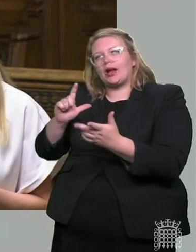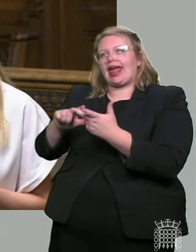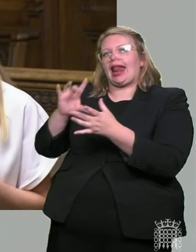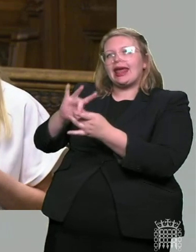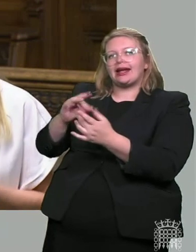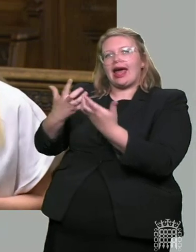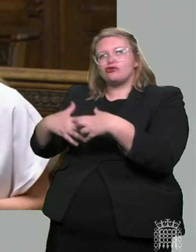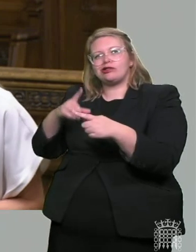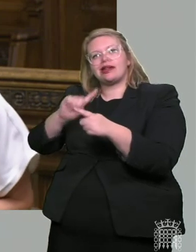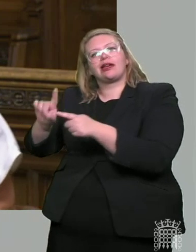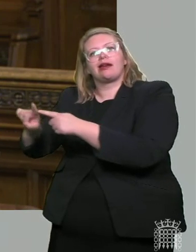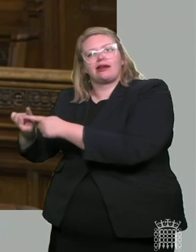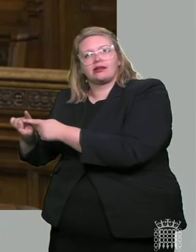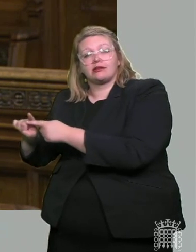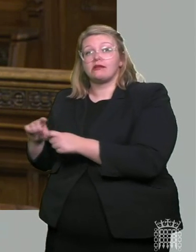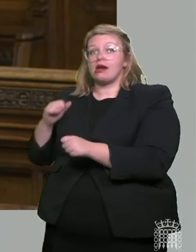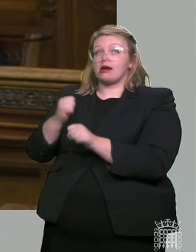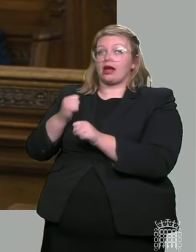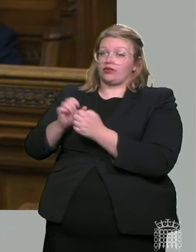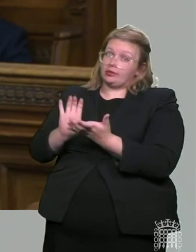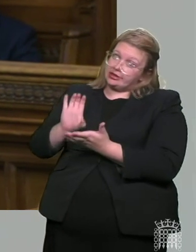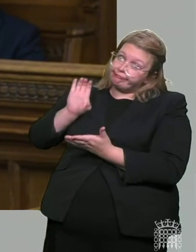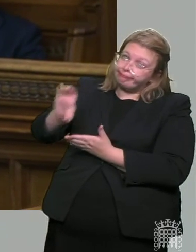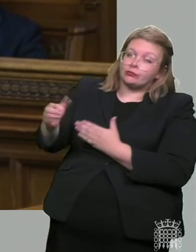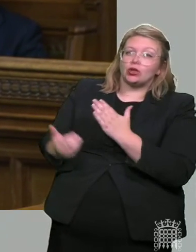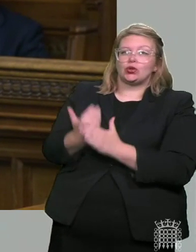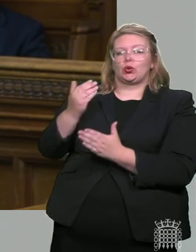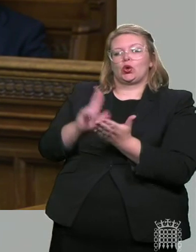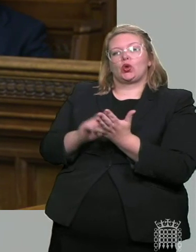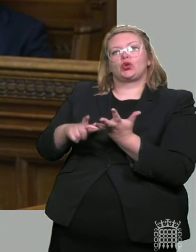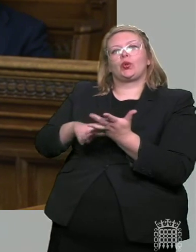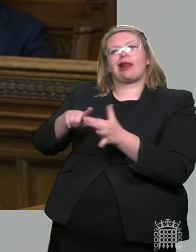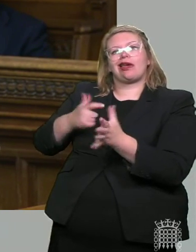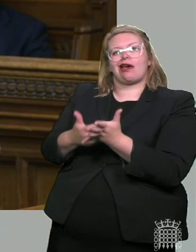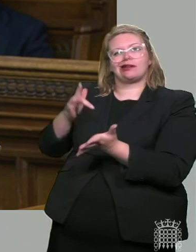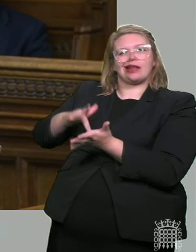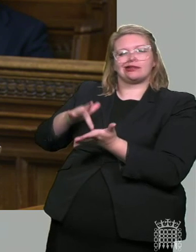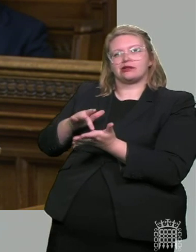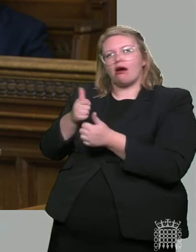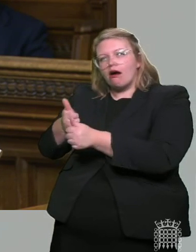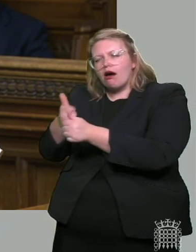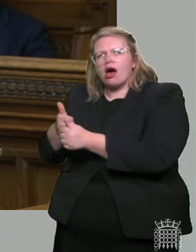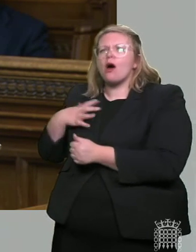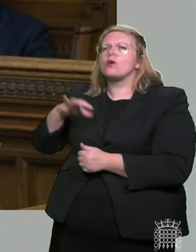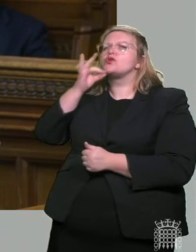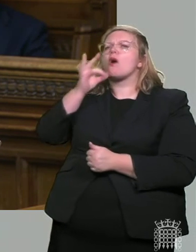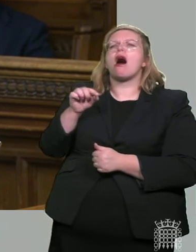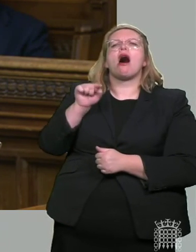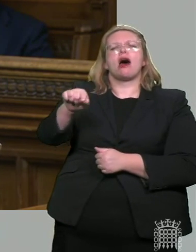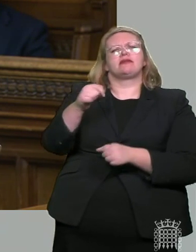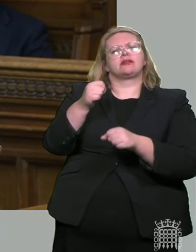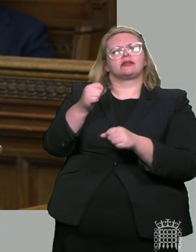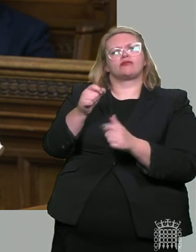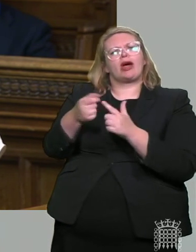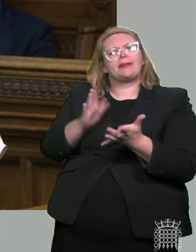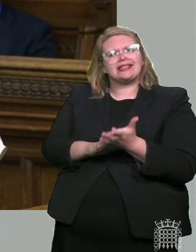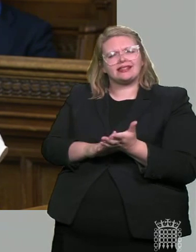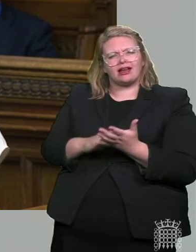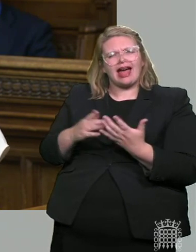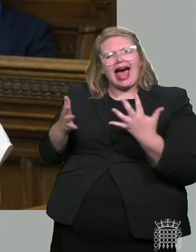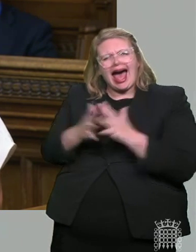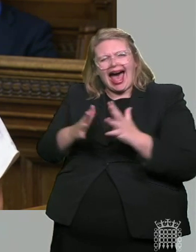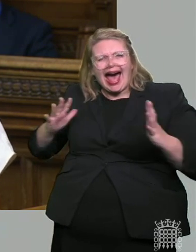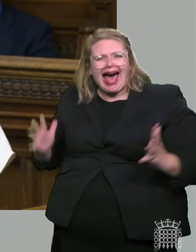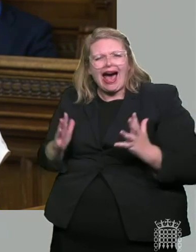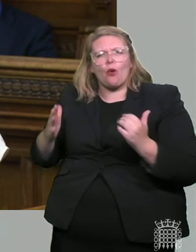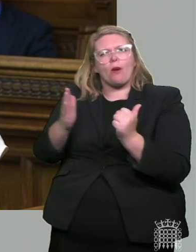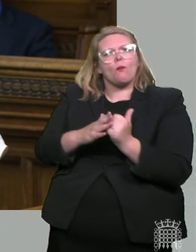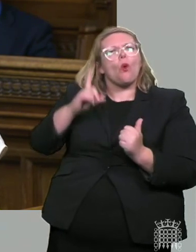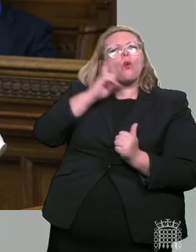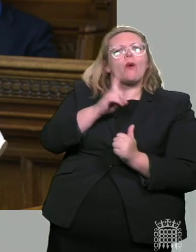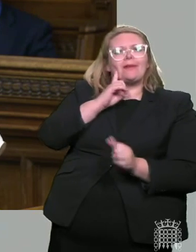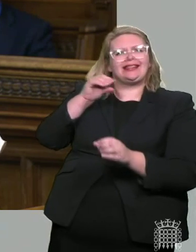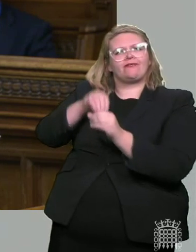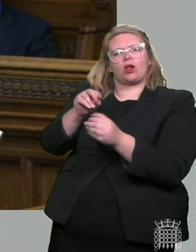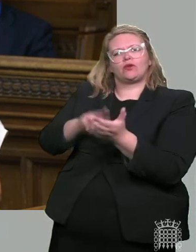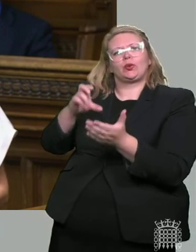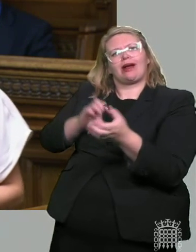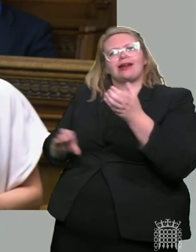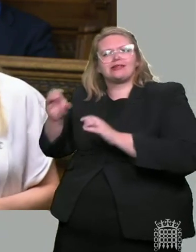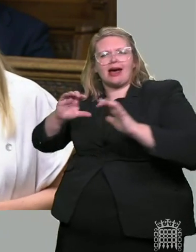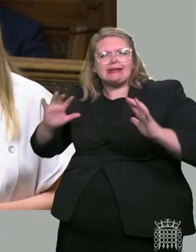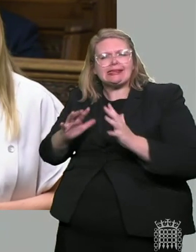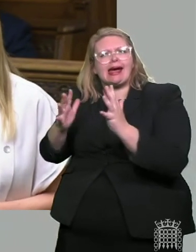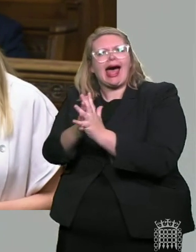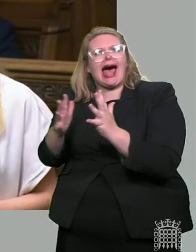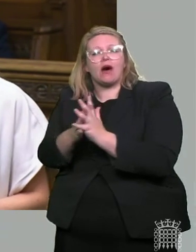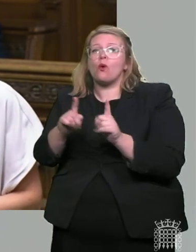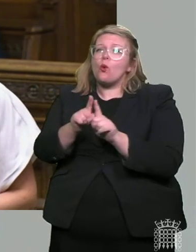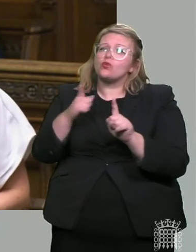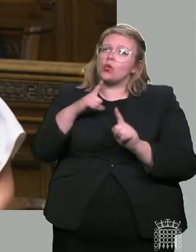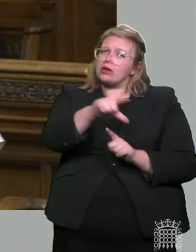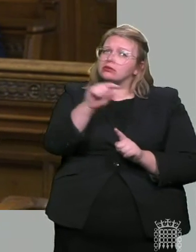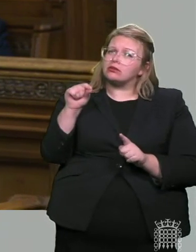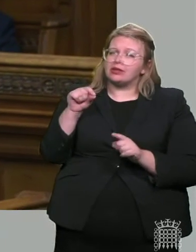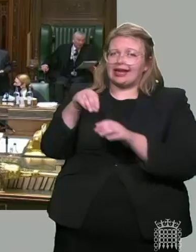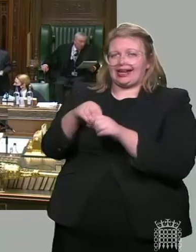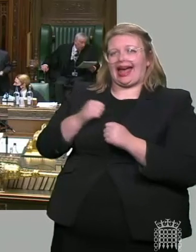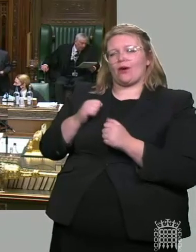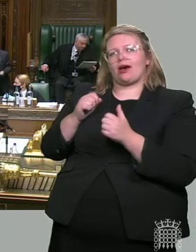Given the Government’s significant investment in all those sectors, will my right honourable Friend say how he plans to improve women’s participation in these fields, where historically they have been underrepresented, and may I invite him to the AWE to illustrate our success?